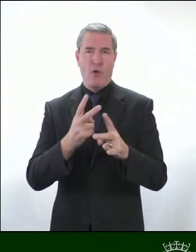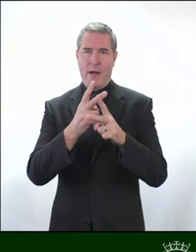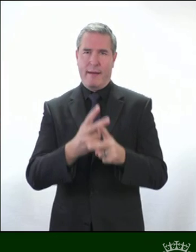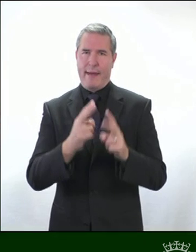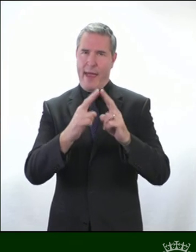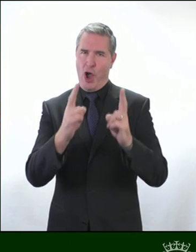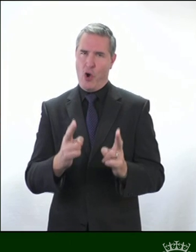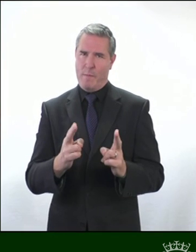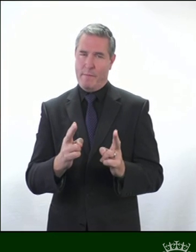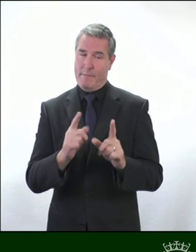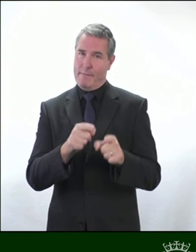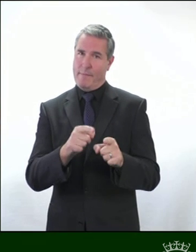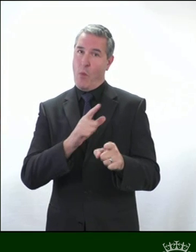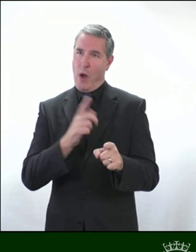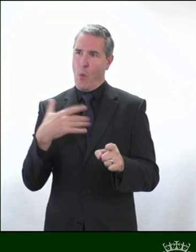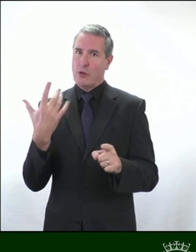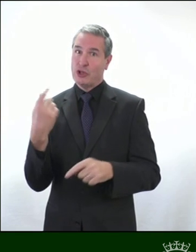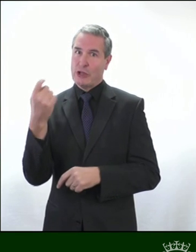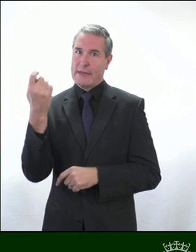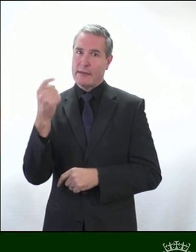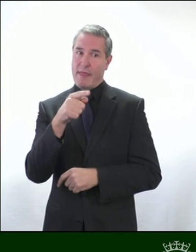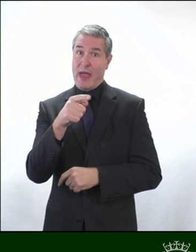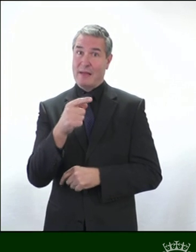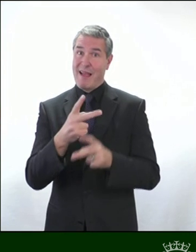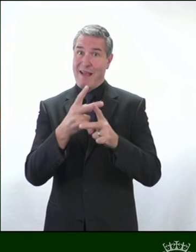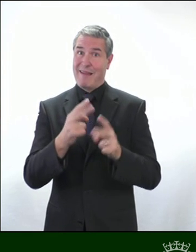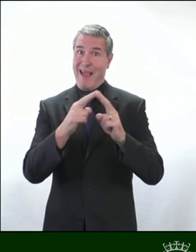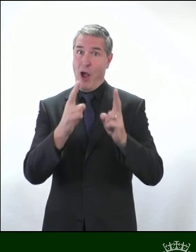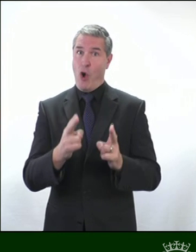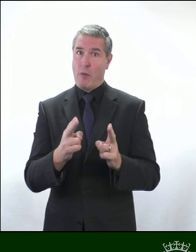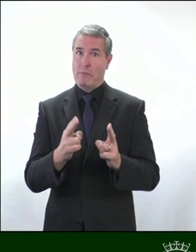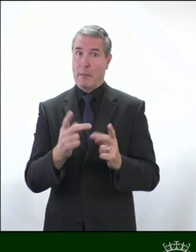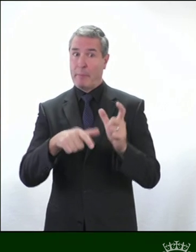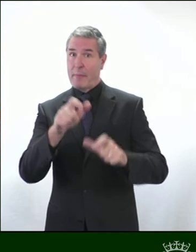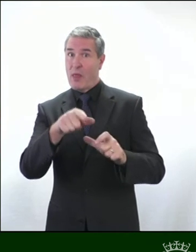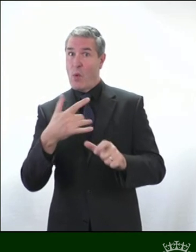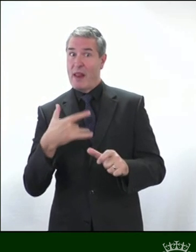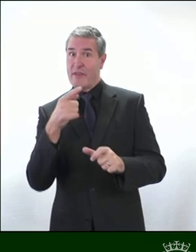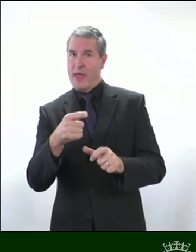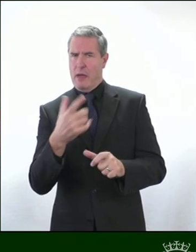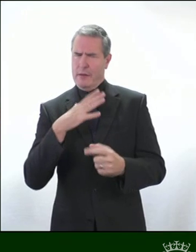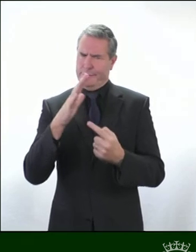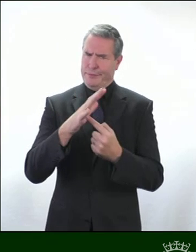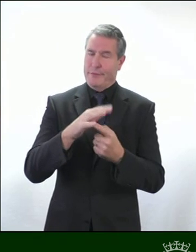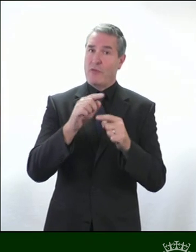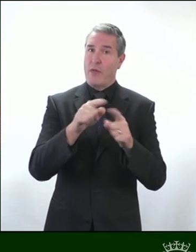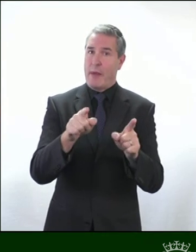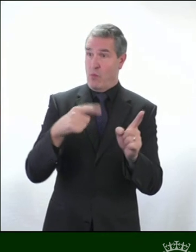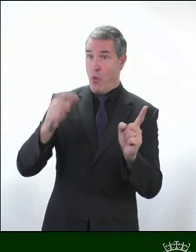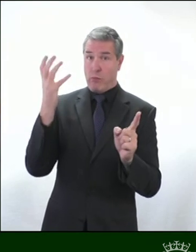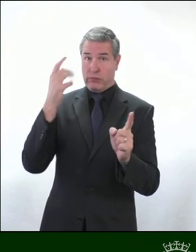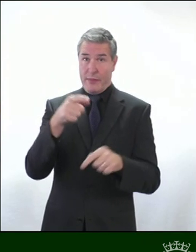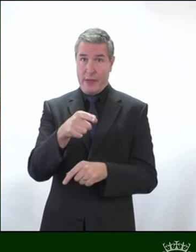I do so because we all want this to work. The top category is residents in care homes, and this will obviously be a huge concern for many people.